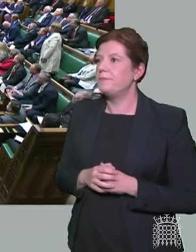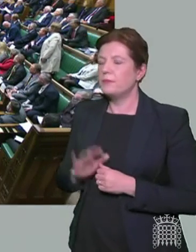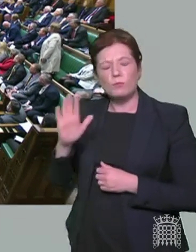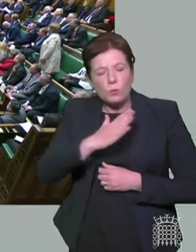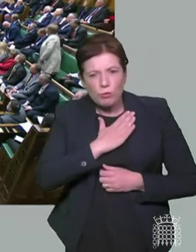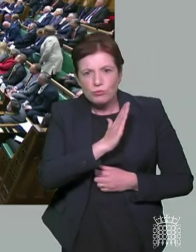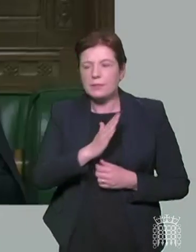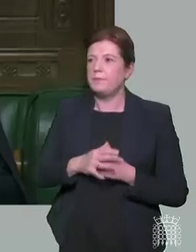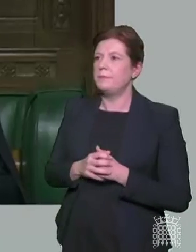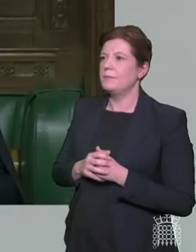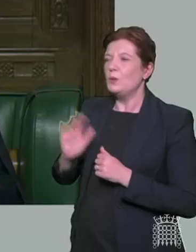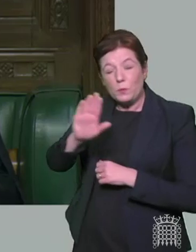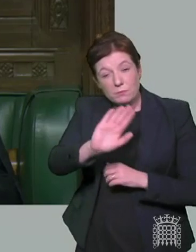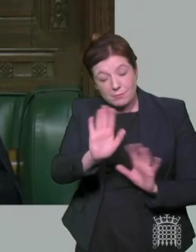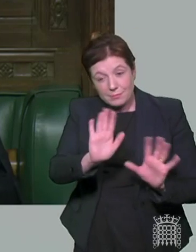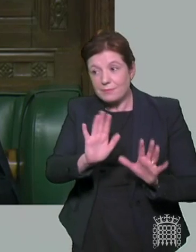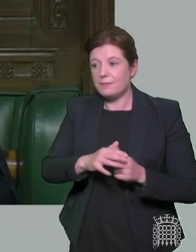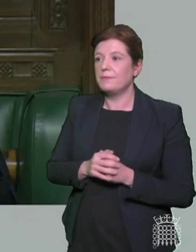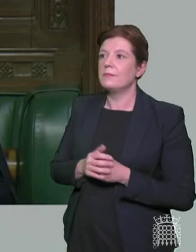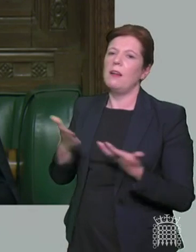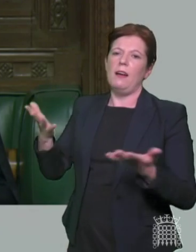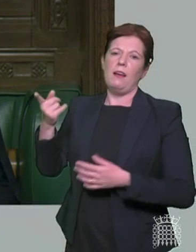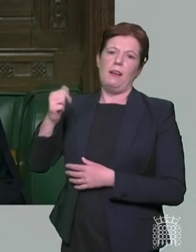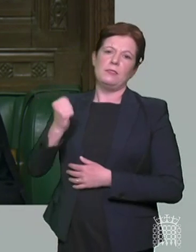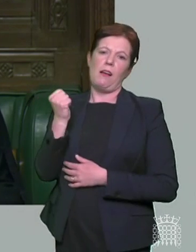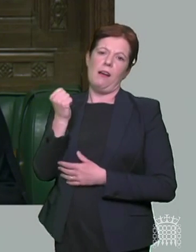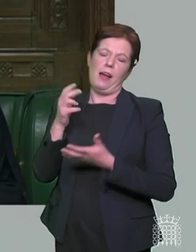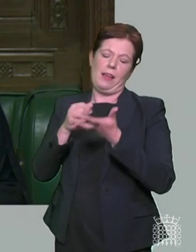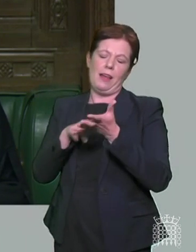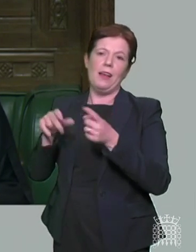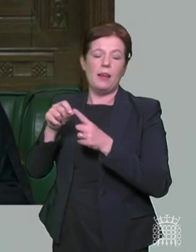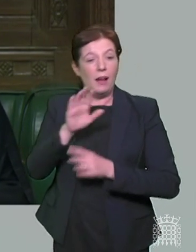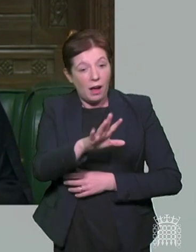Sorry, Mr Speaker. When are the Scottish people going to hear an ounce of sense from the Scottish nationalist—